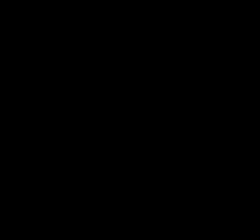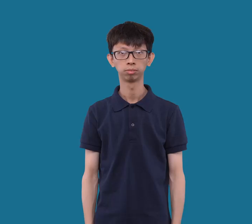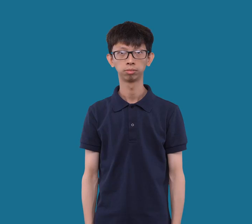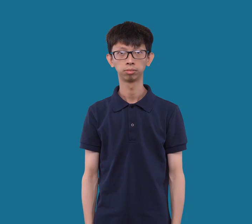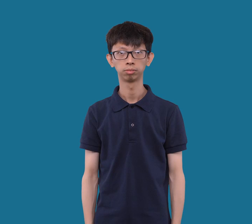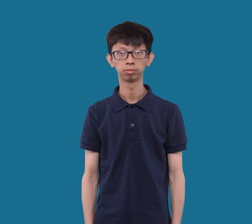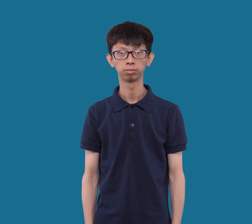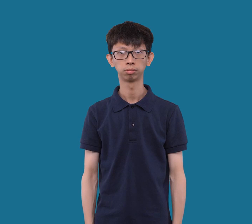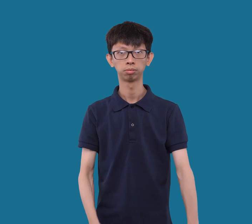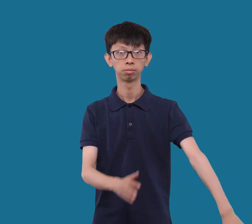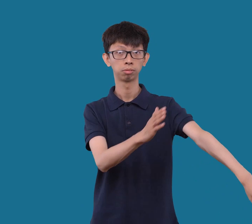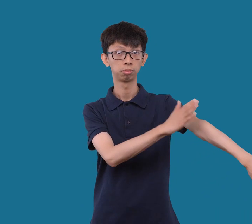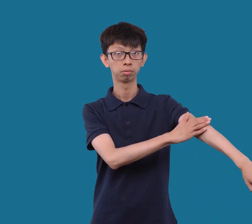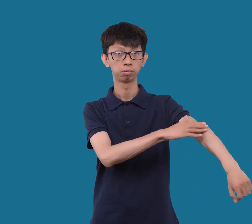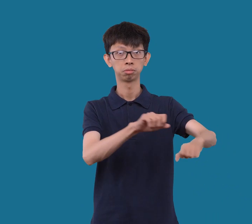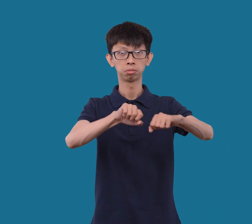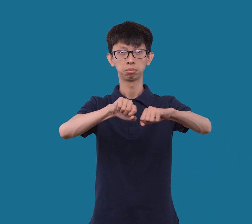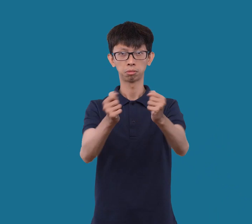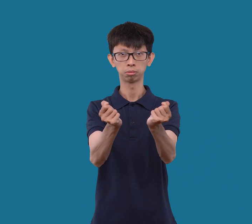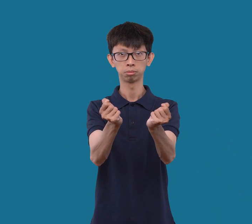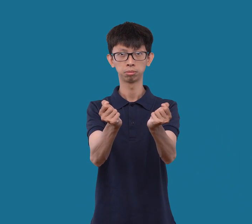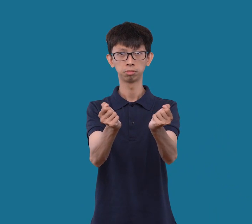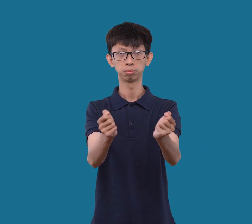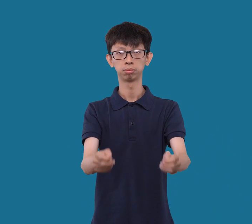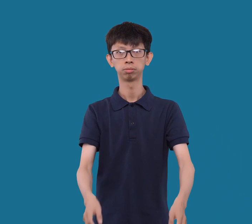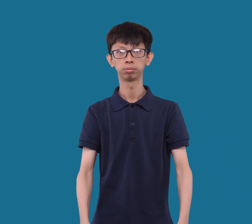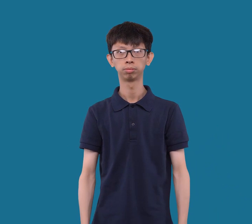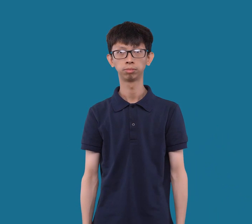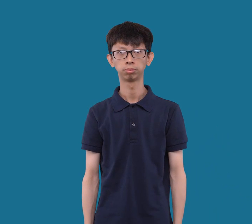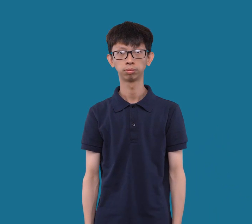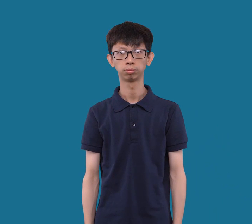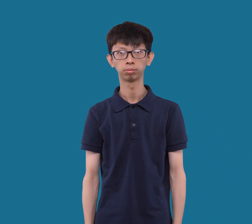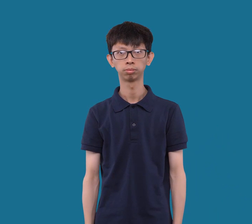gãy tay